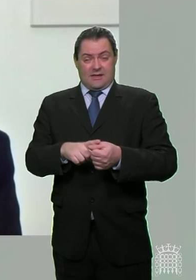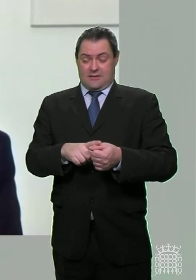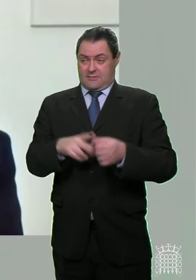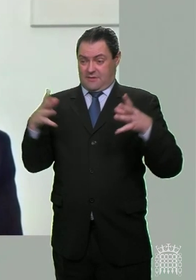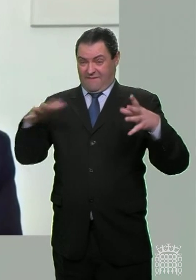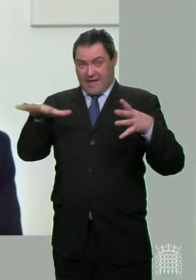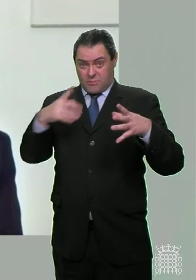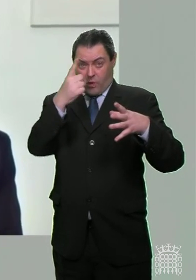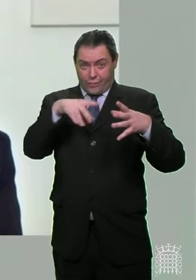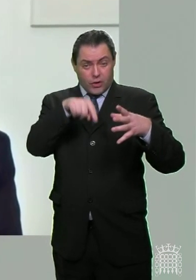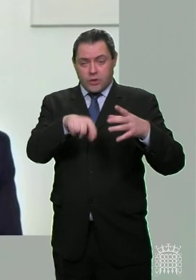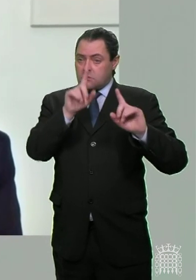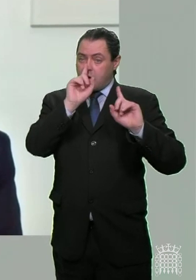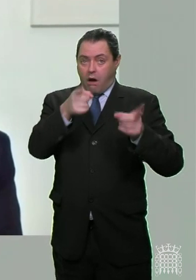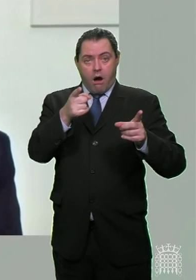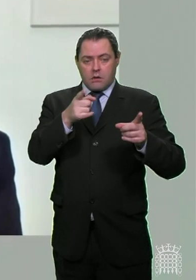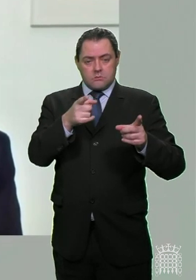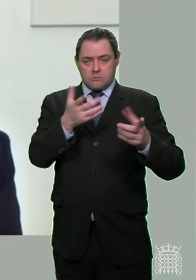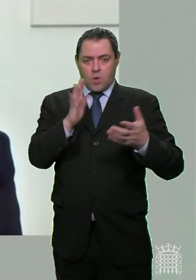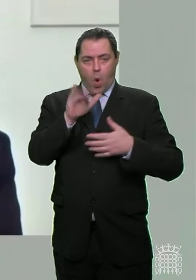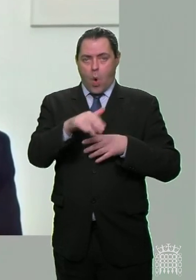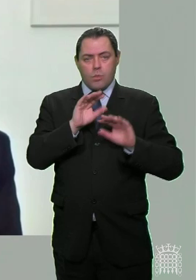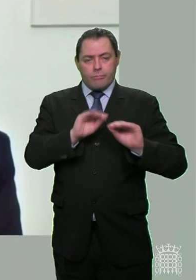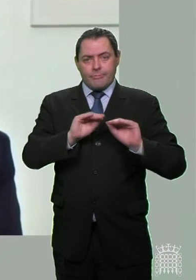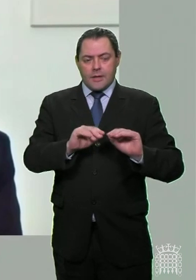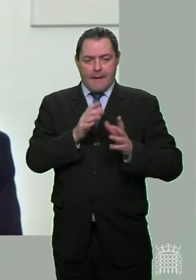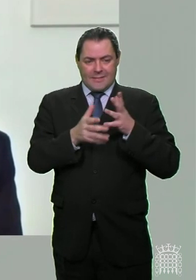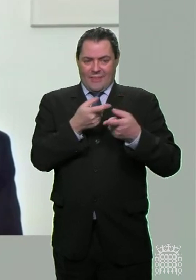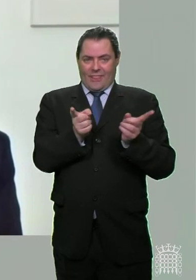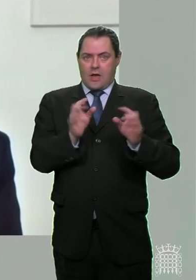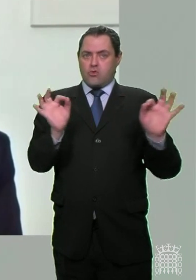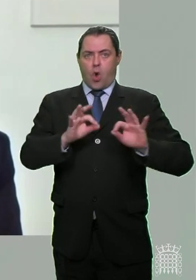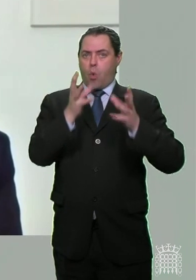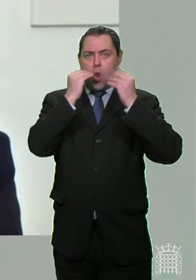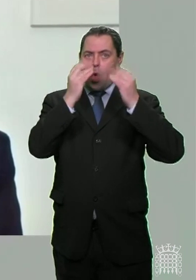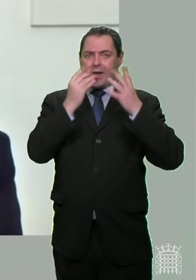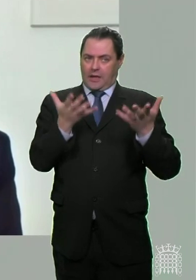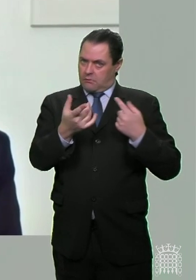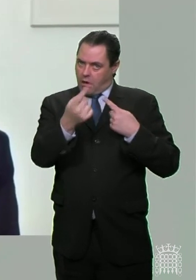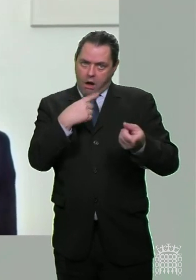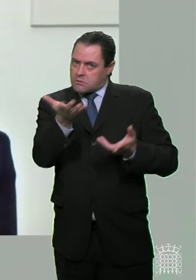Those children are going without home schooling. That is the question that the Prime Minister should be answering.